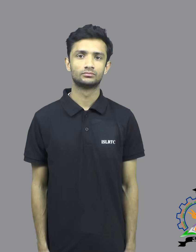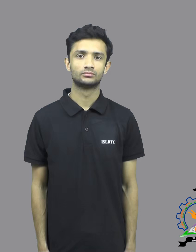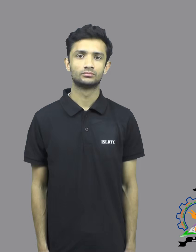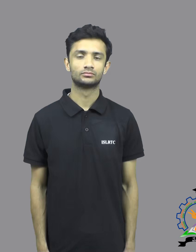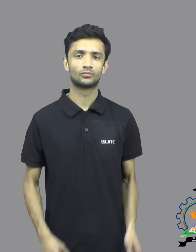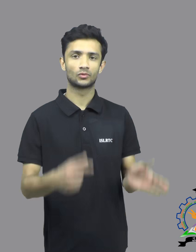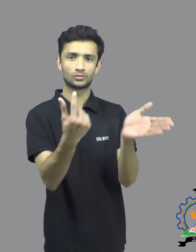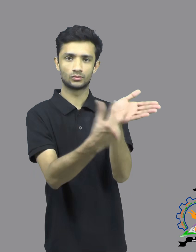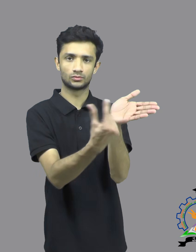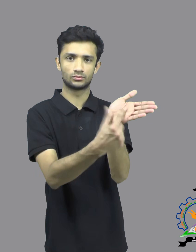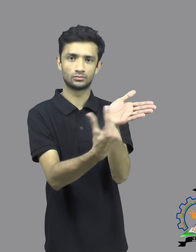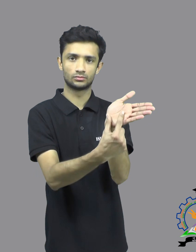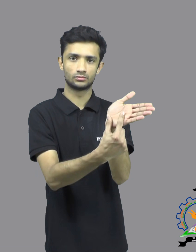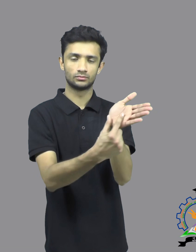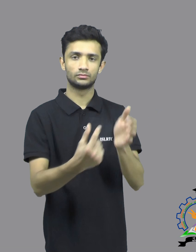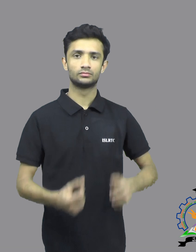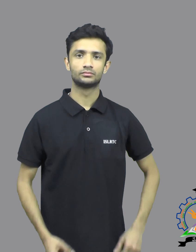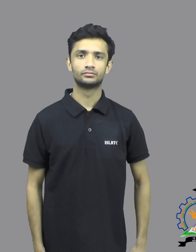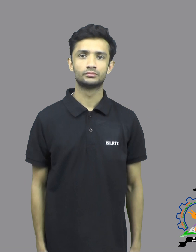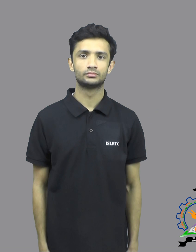Uganda